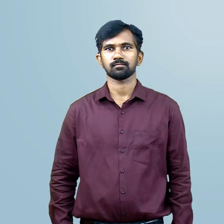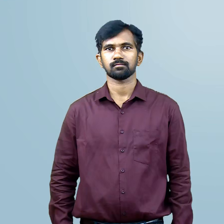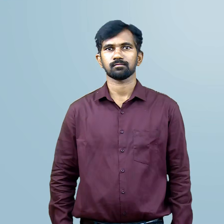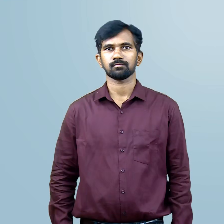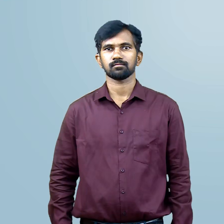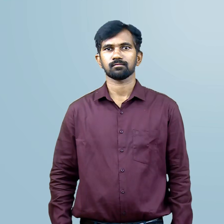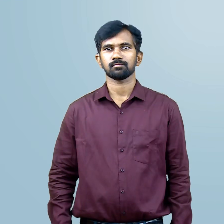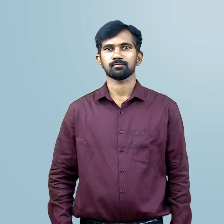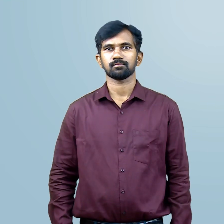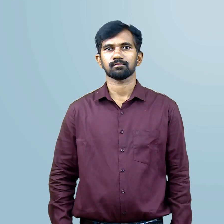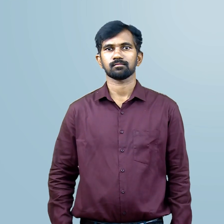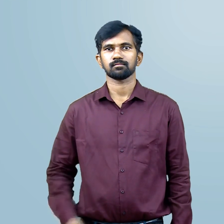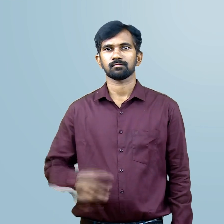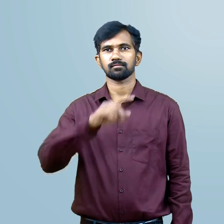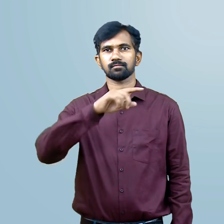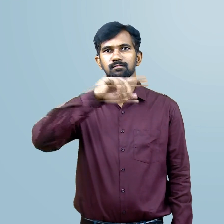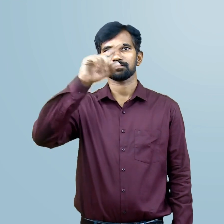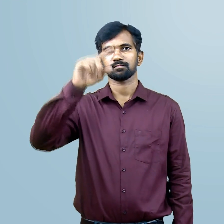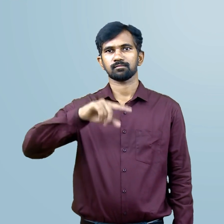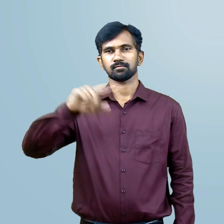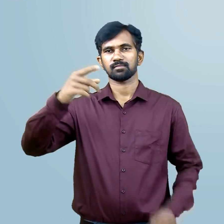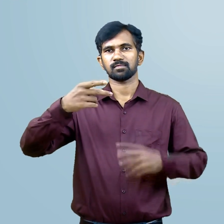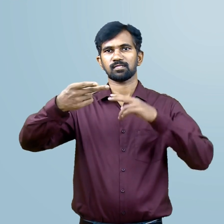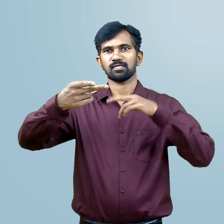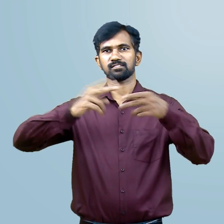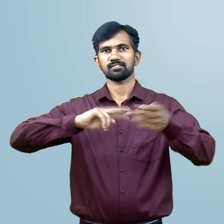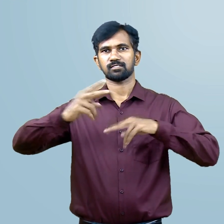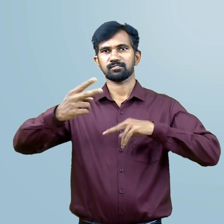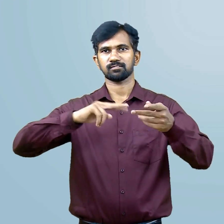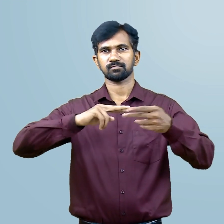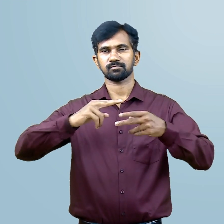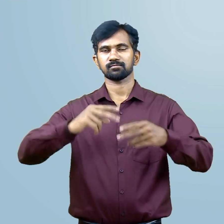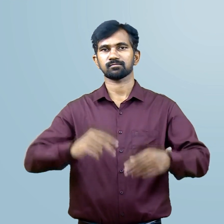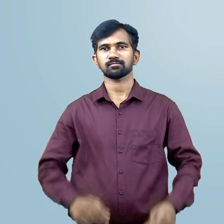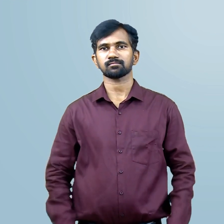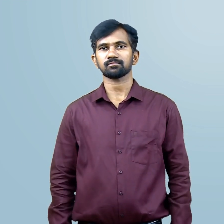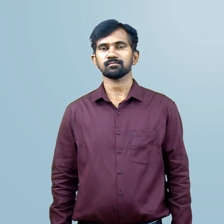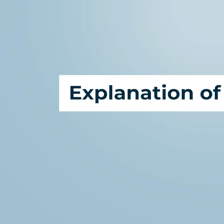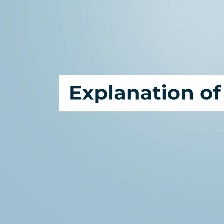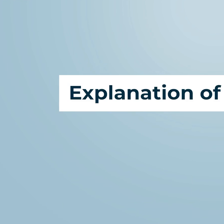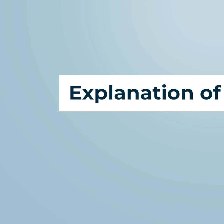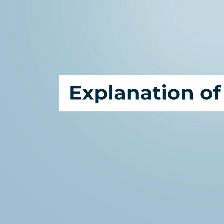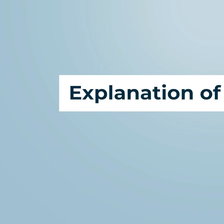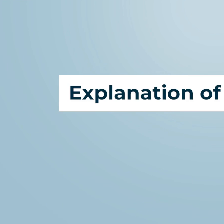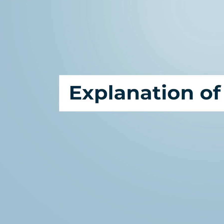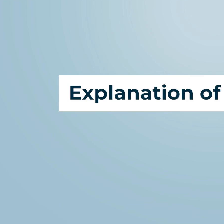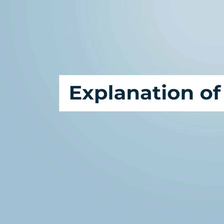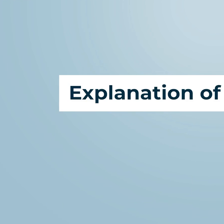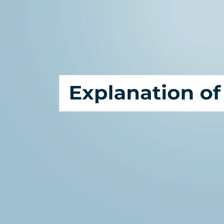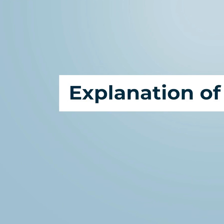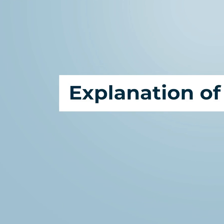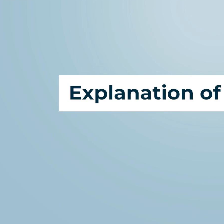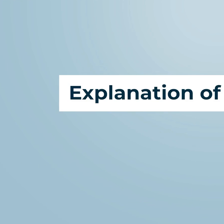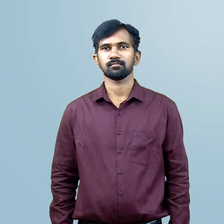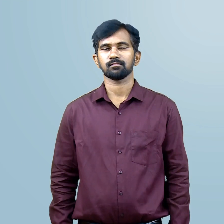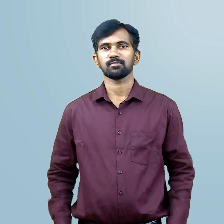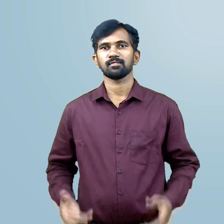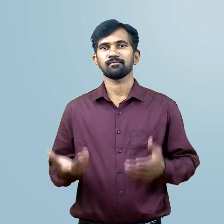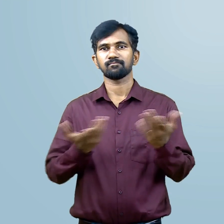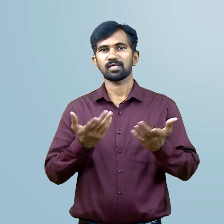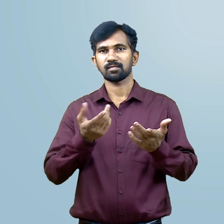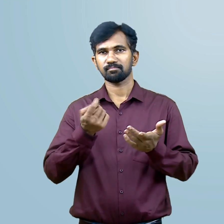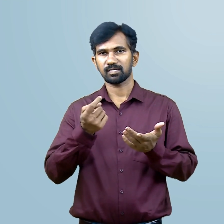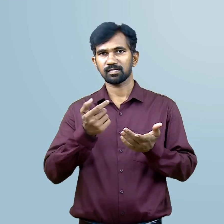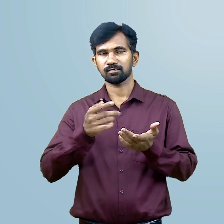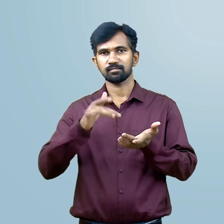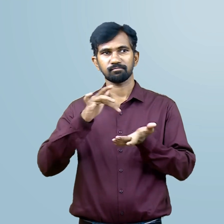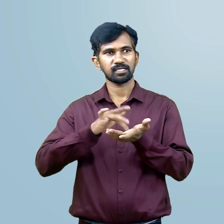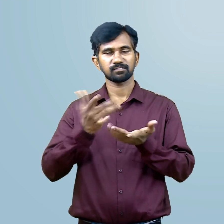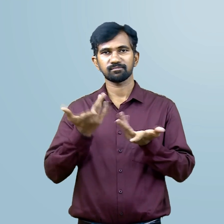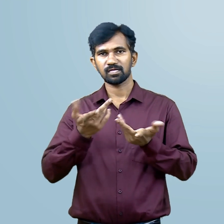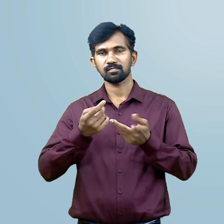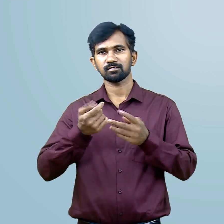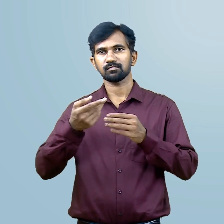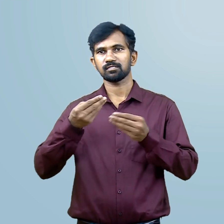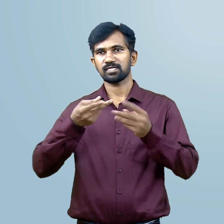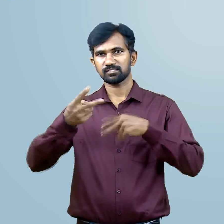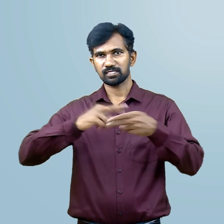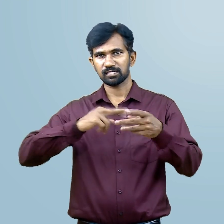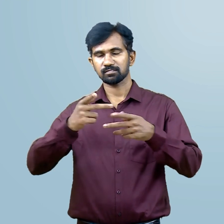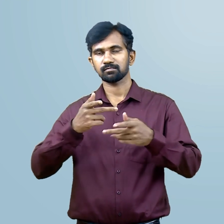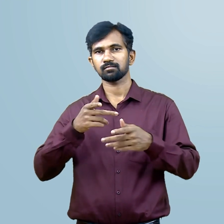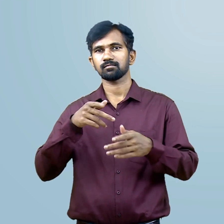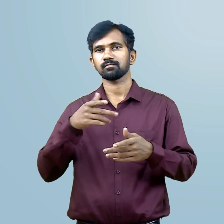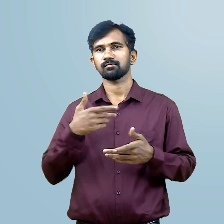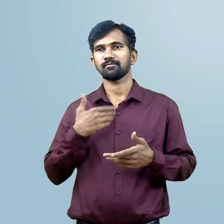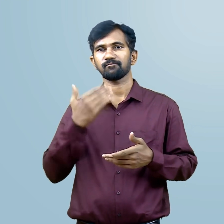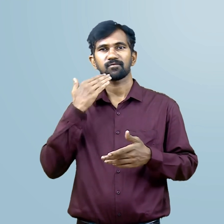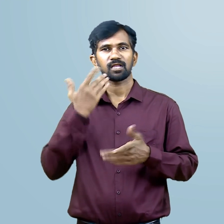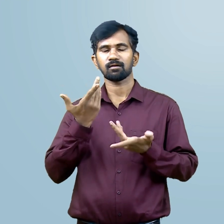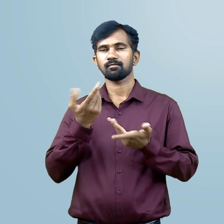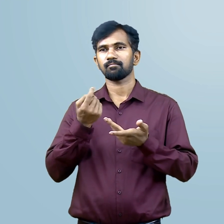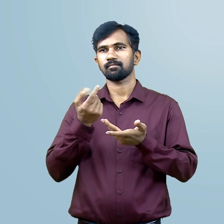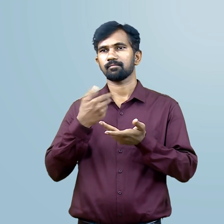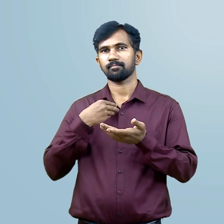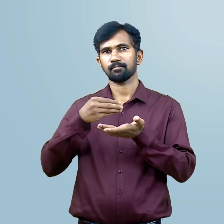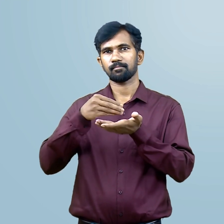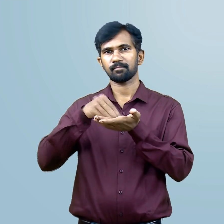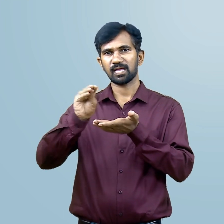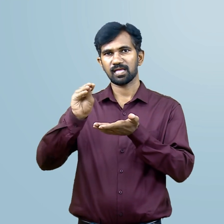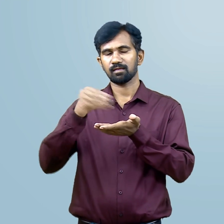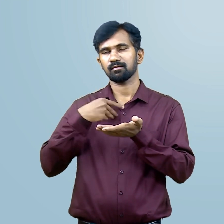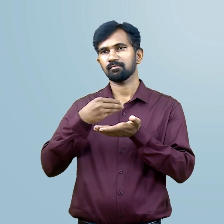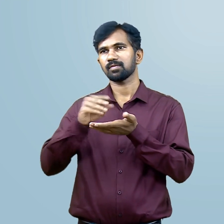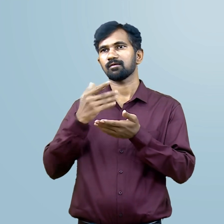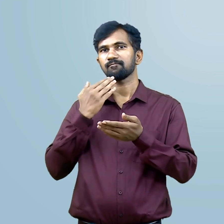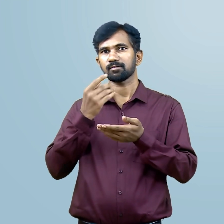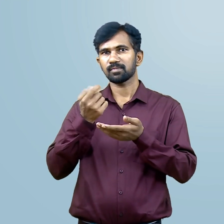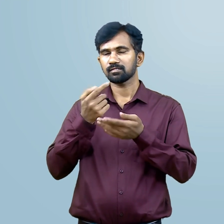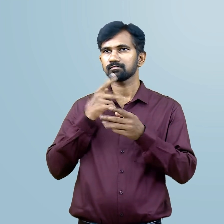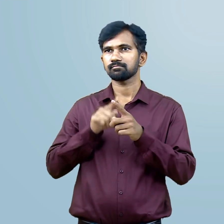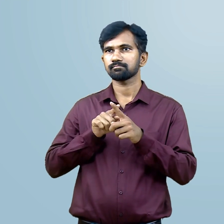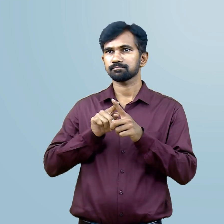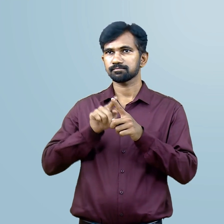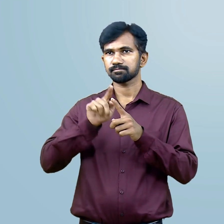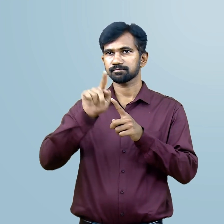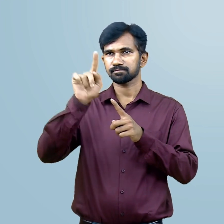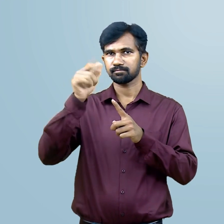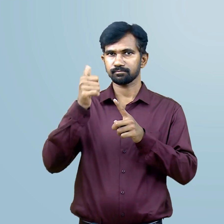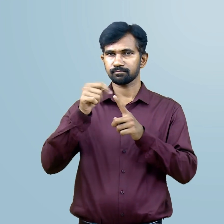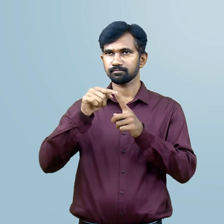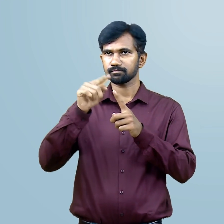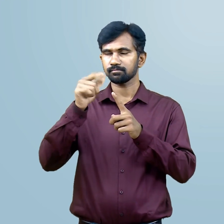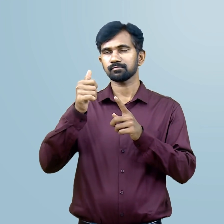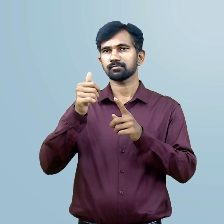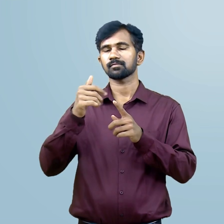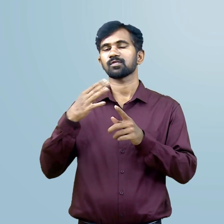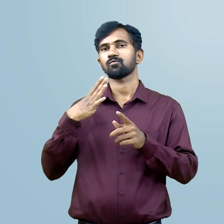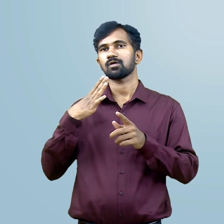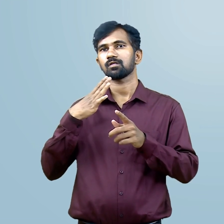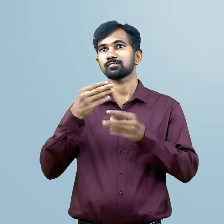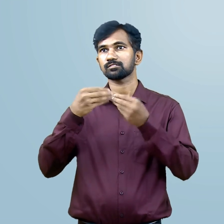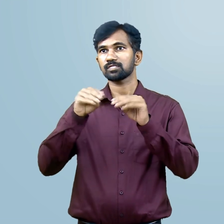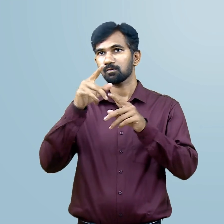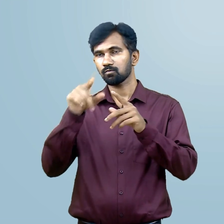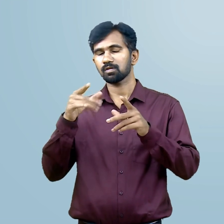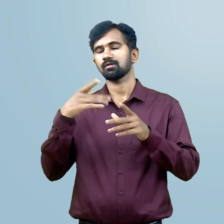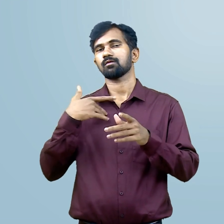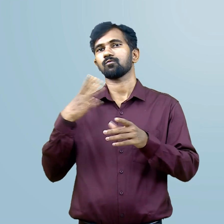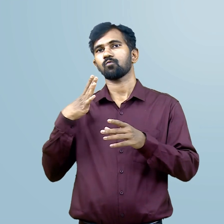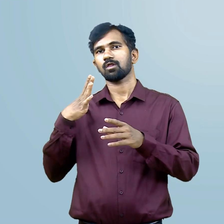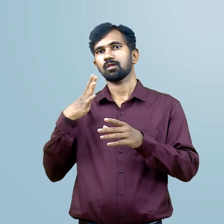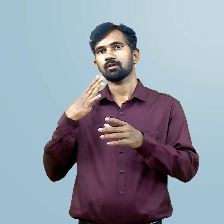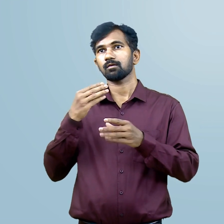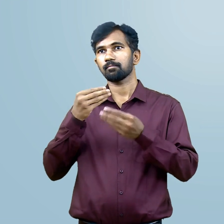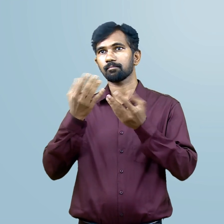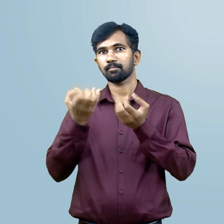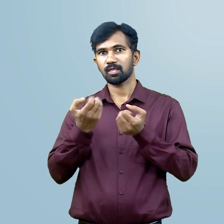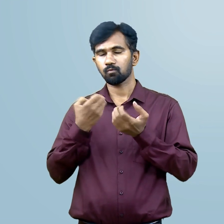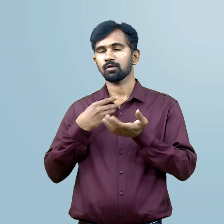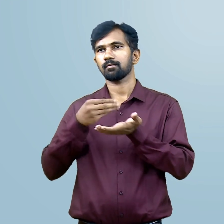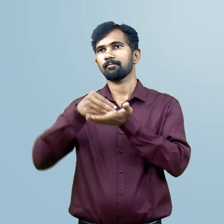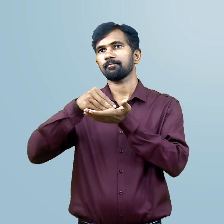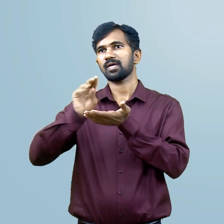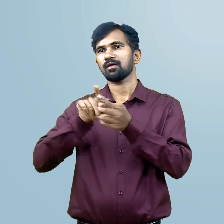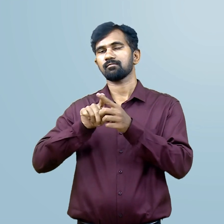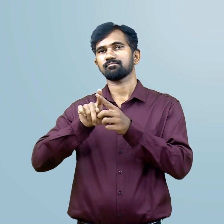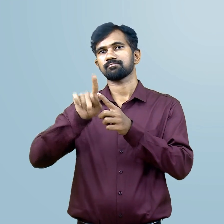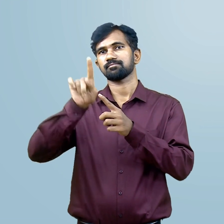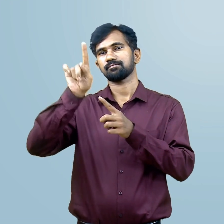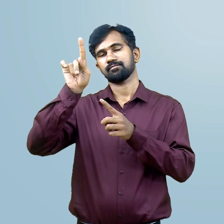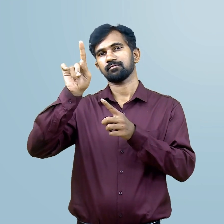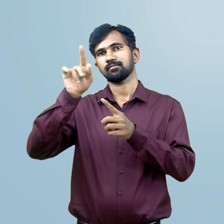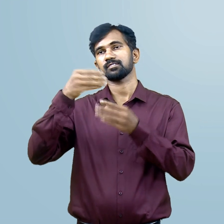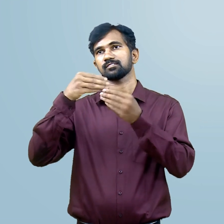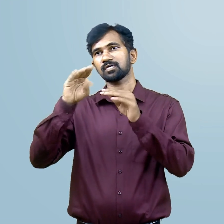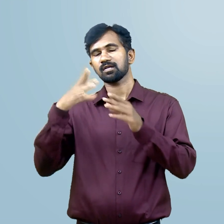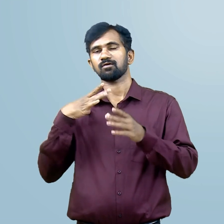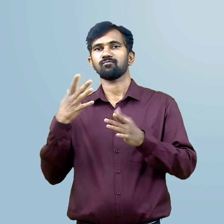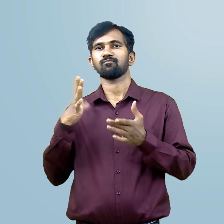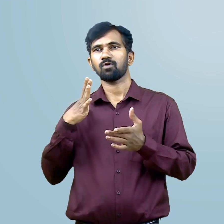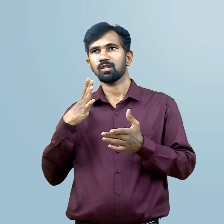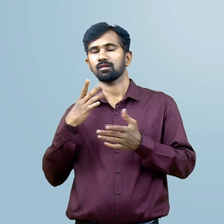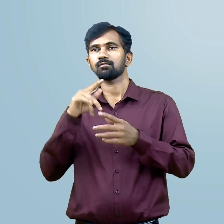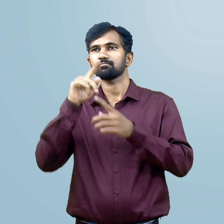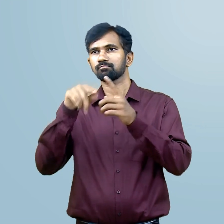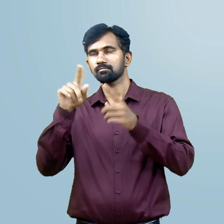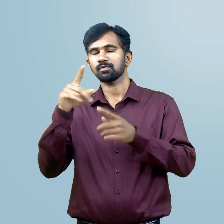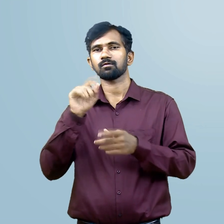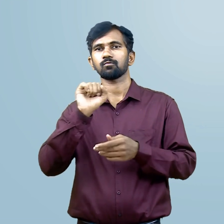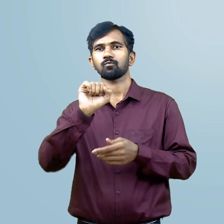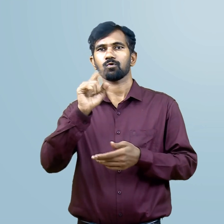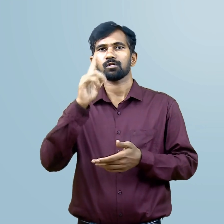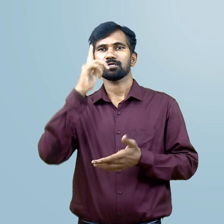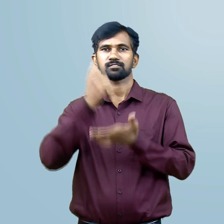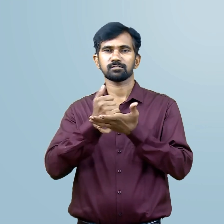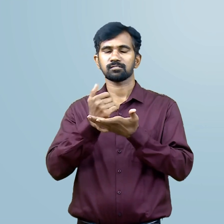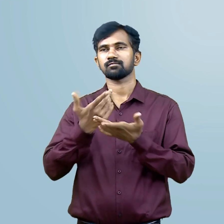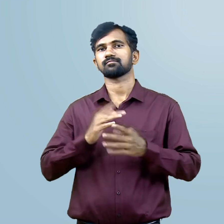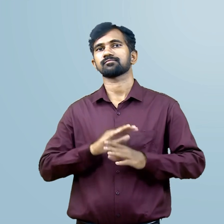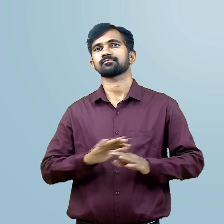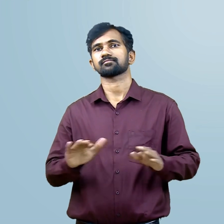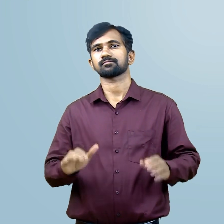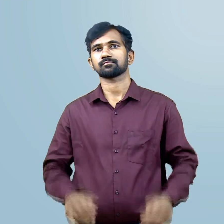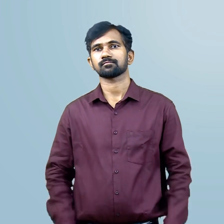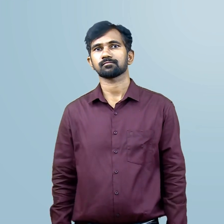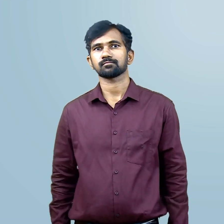Stock Exchange